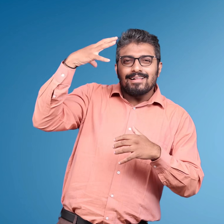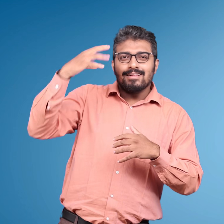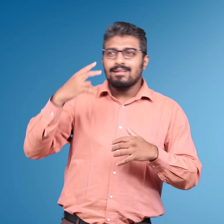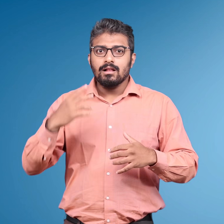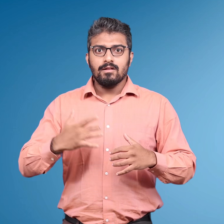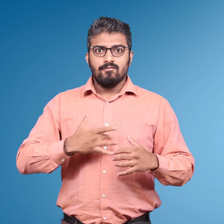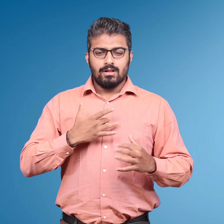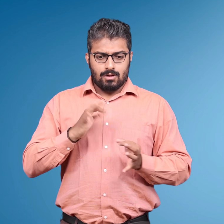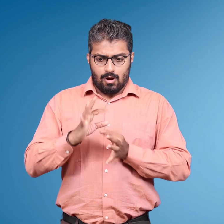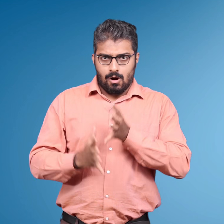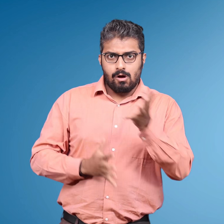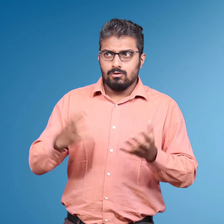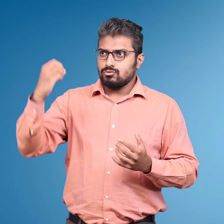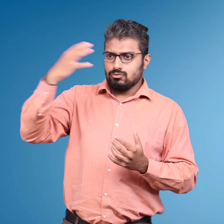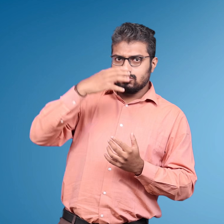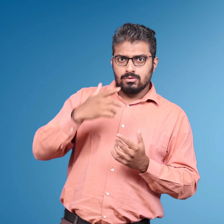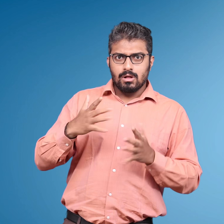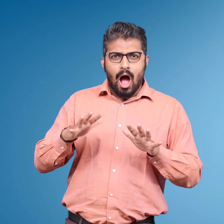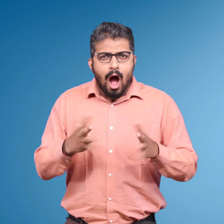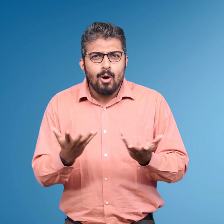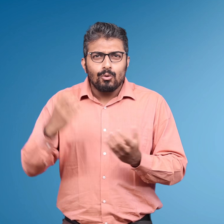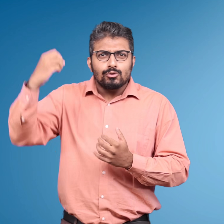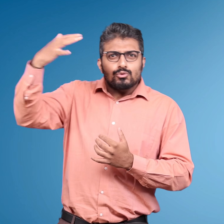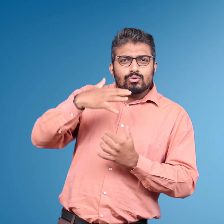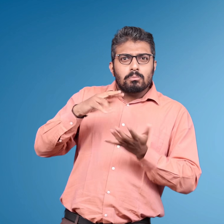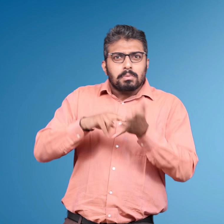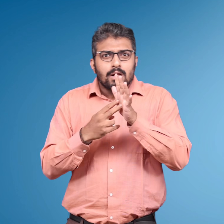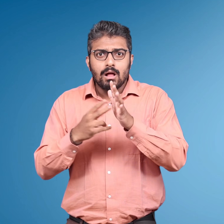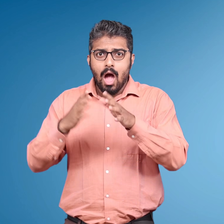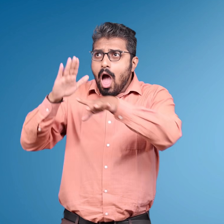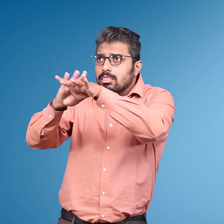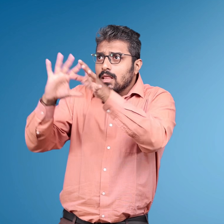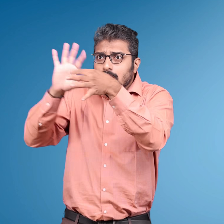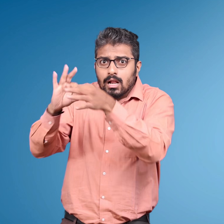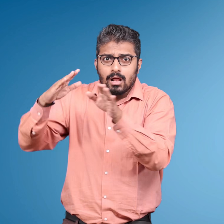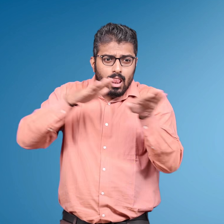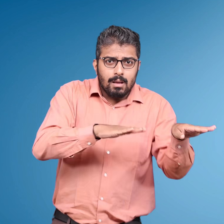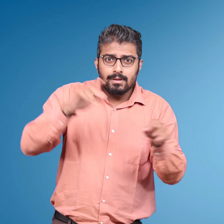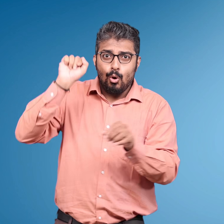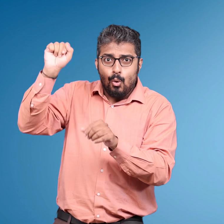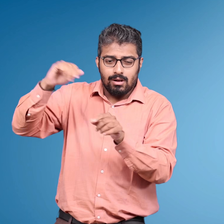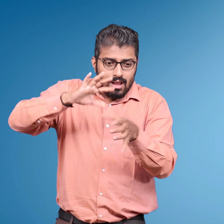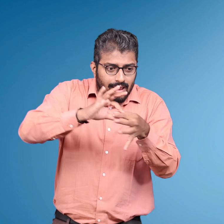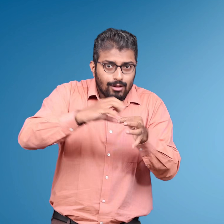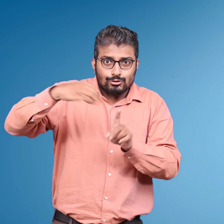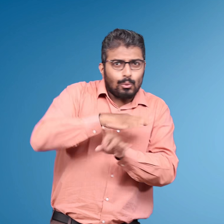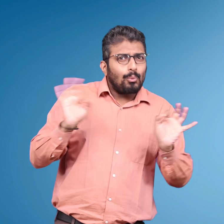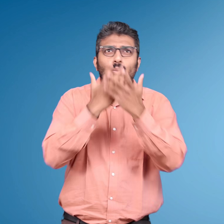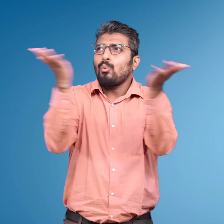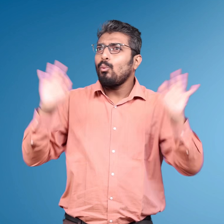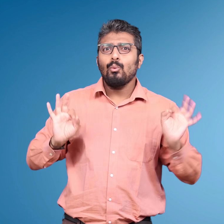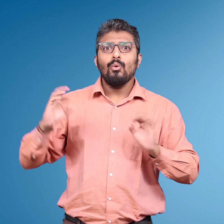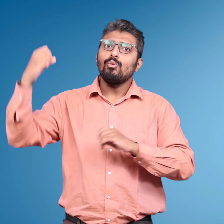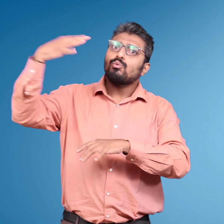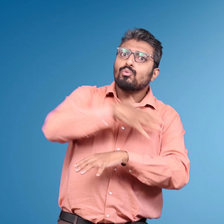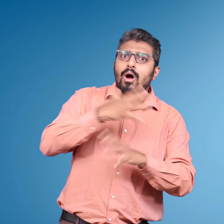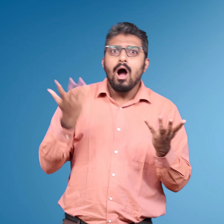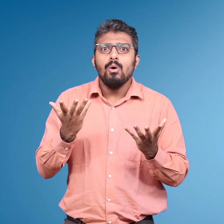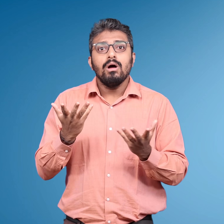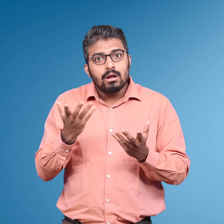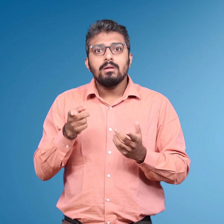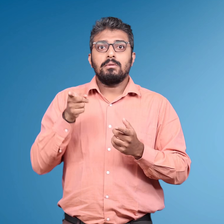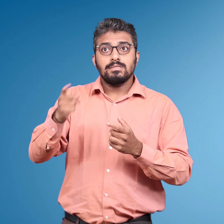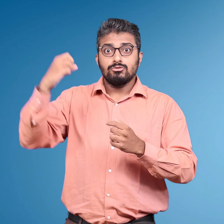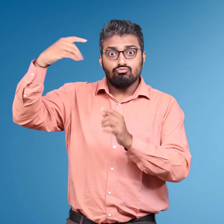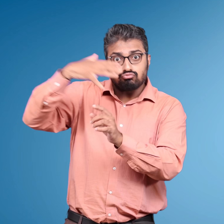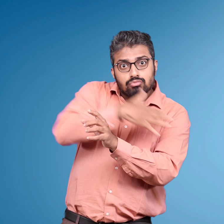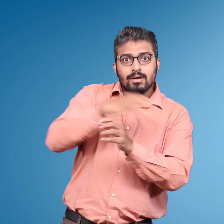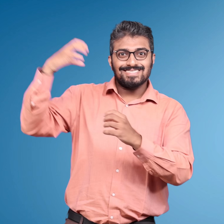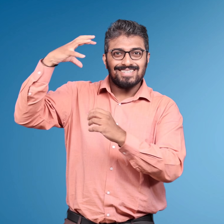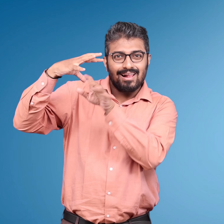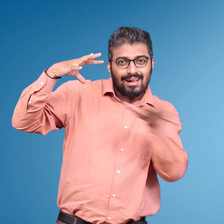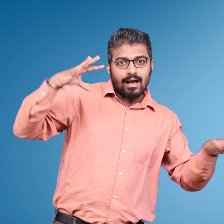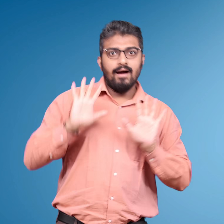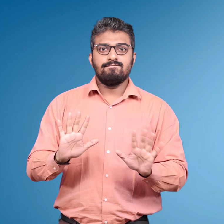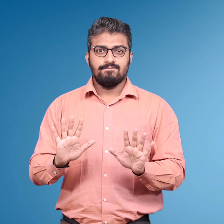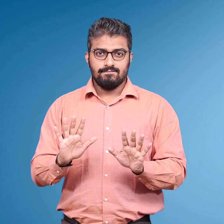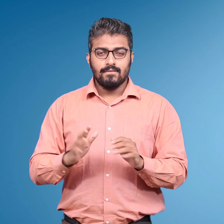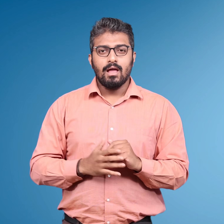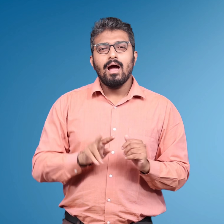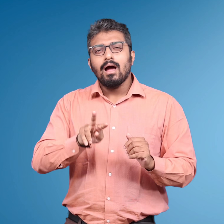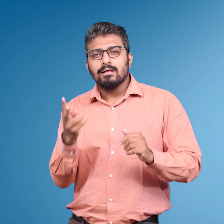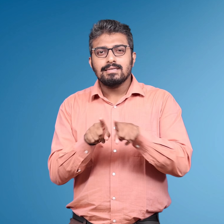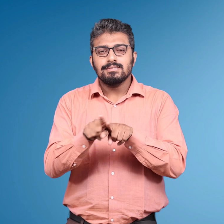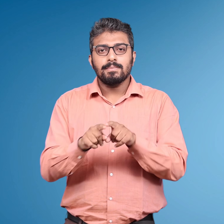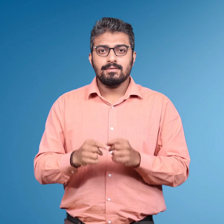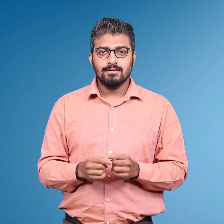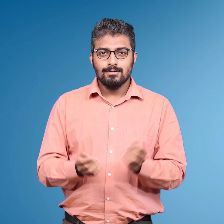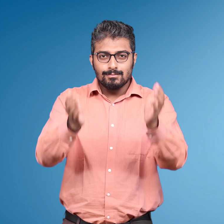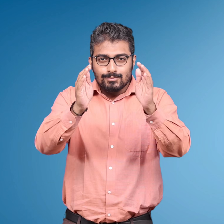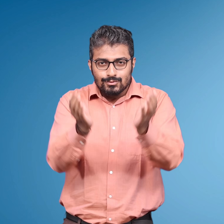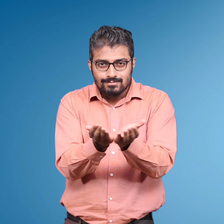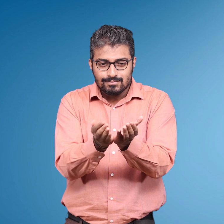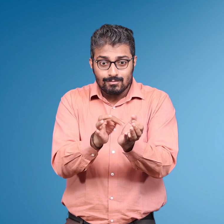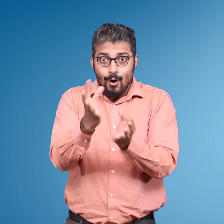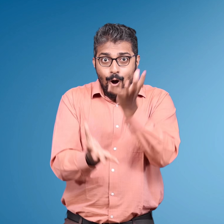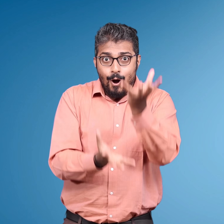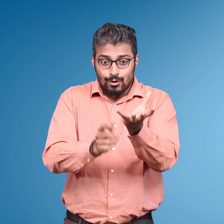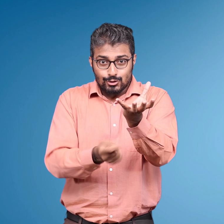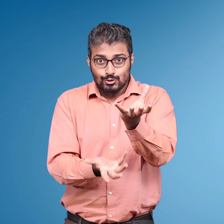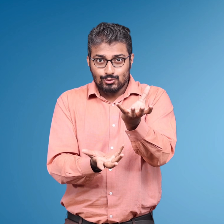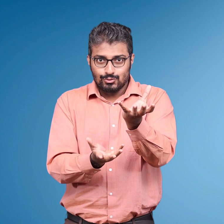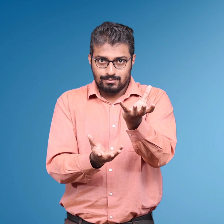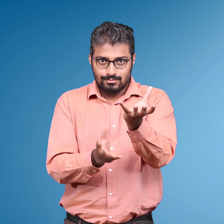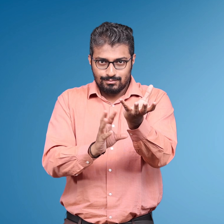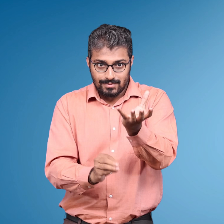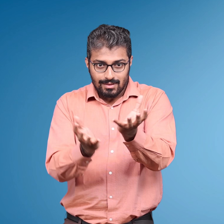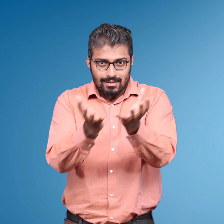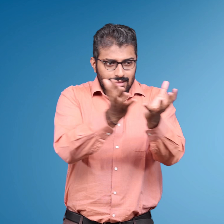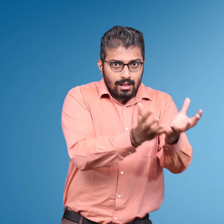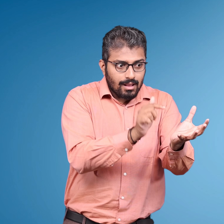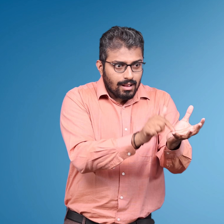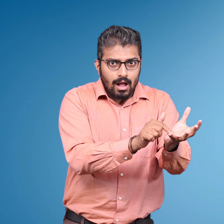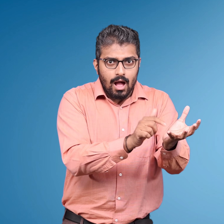How does the heat from the sun reach us? It cannot reach us by conduction or convection as there is no medium such as air in most part of the space between the earth and the sun. From the sun heat comes to us by radiation.